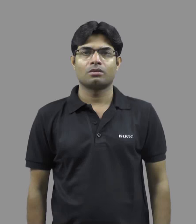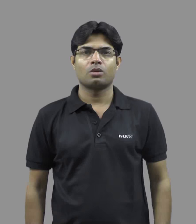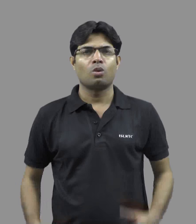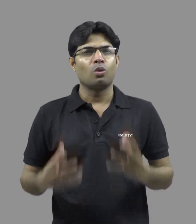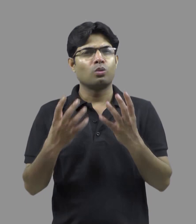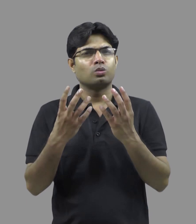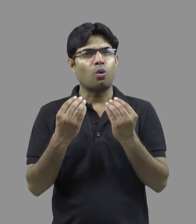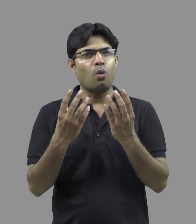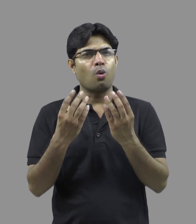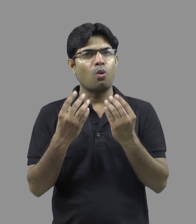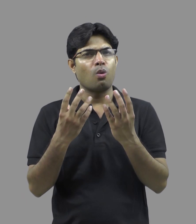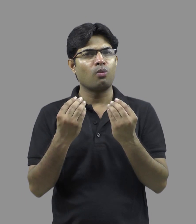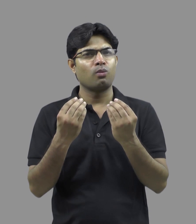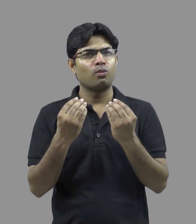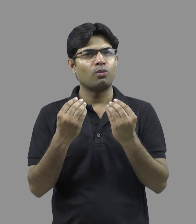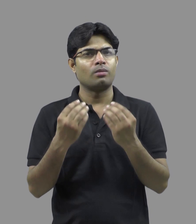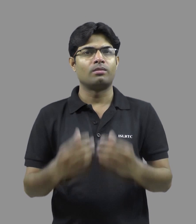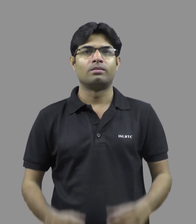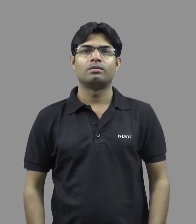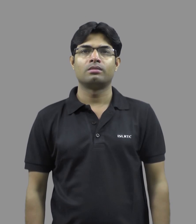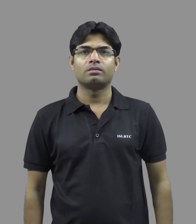Soft (Person Behaviour)